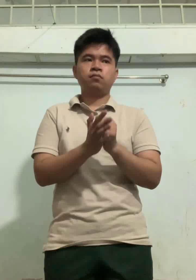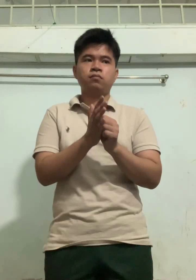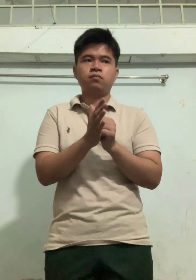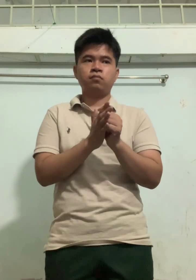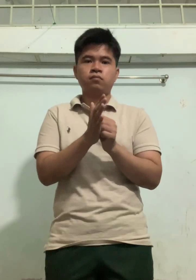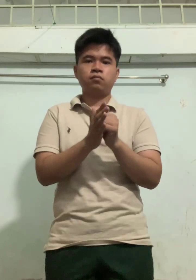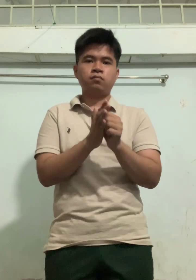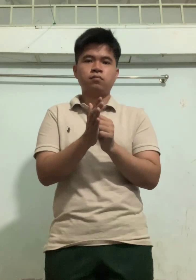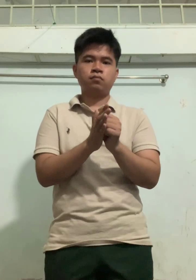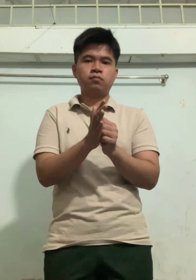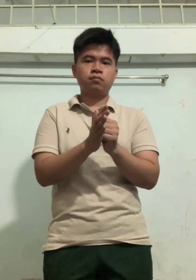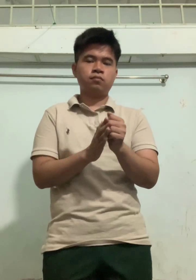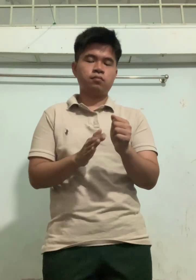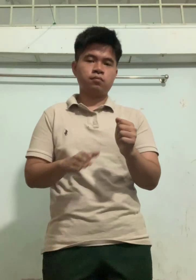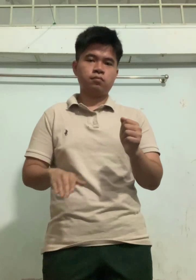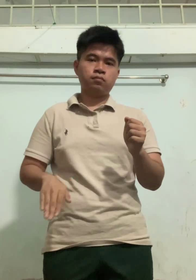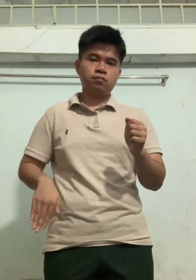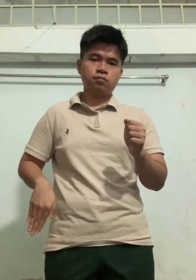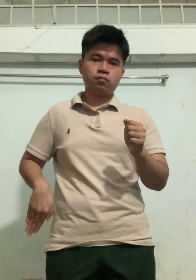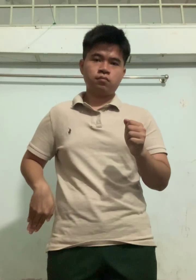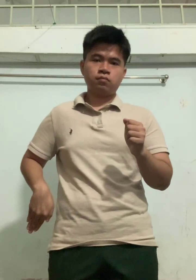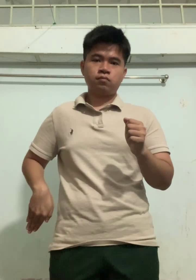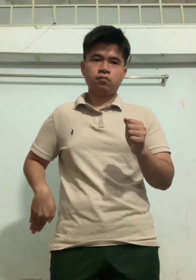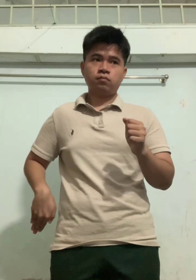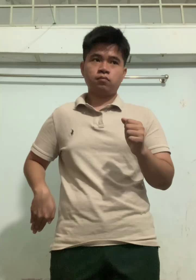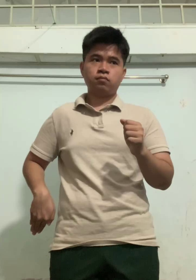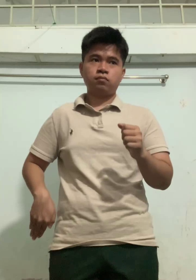thang sau